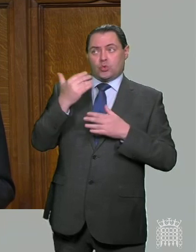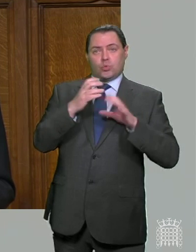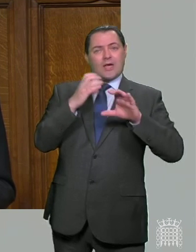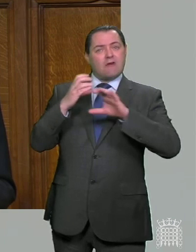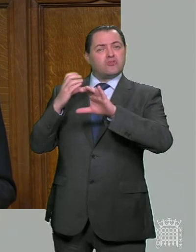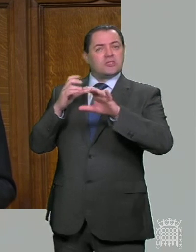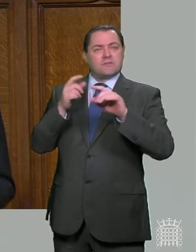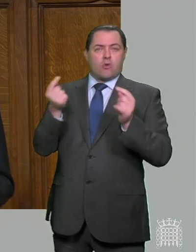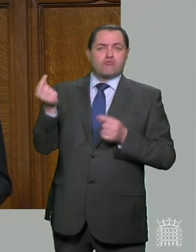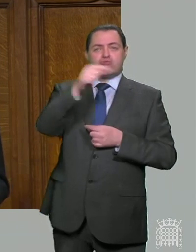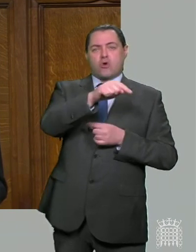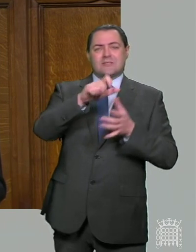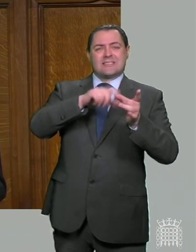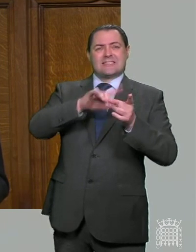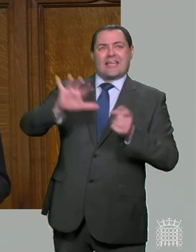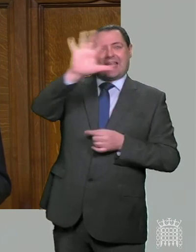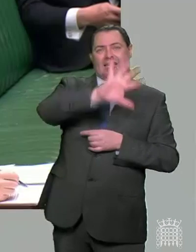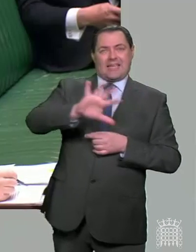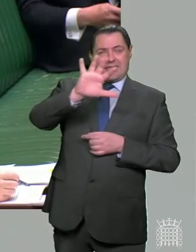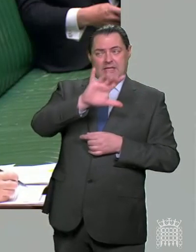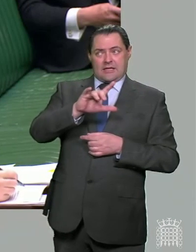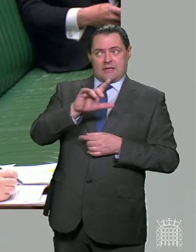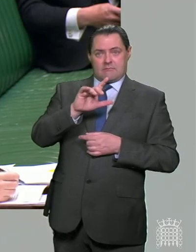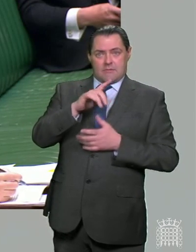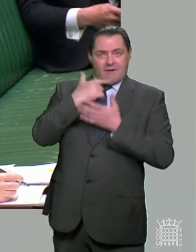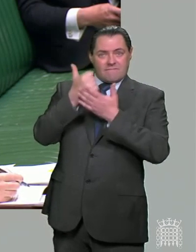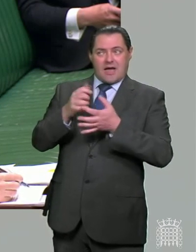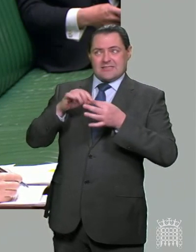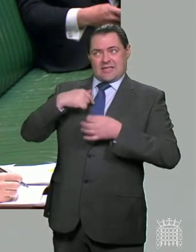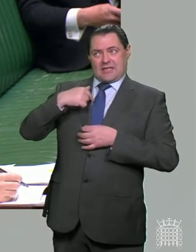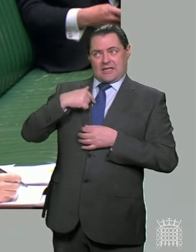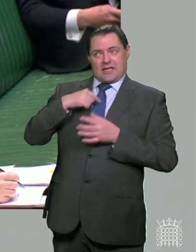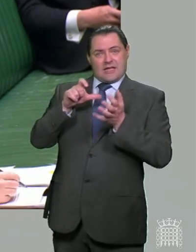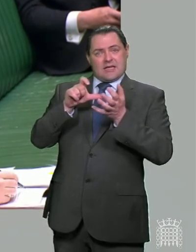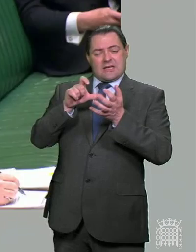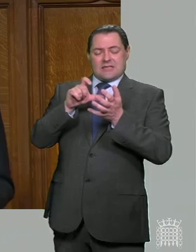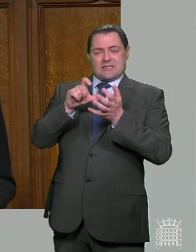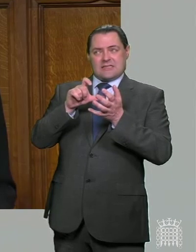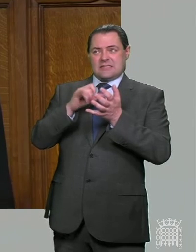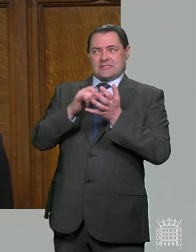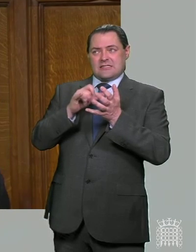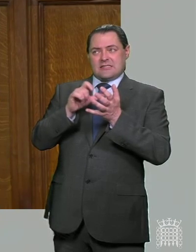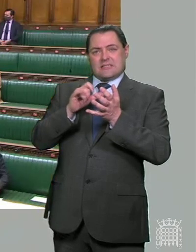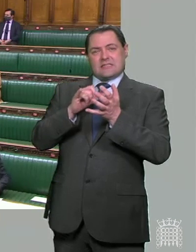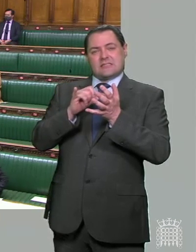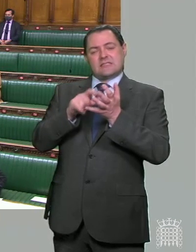What advice does he have for my constituents in the royal town of Sutton Coldfield on 6 May?